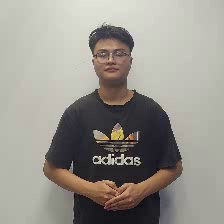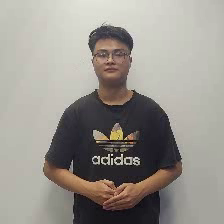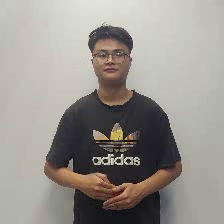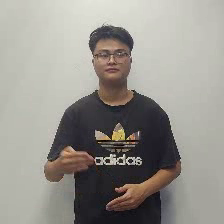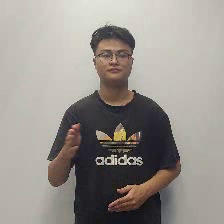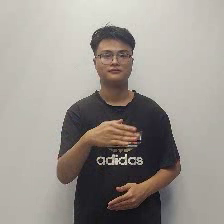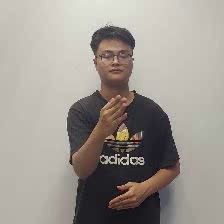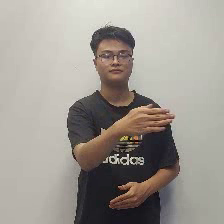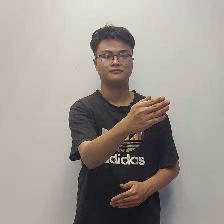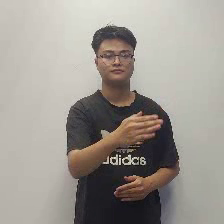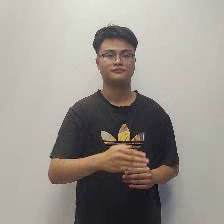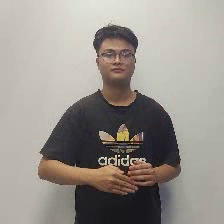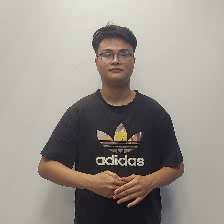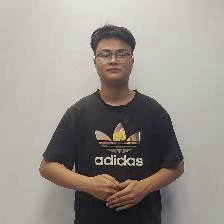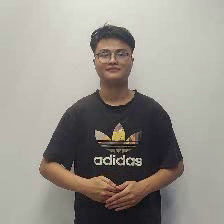Cá